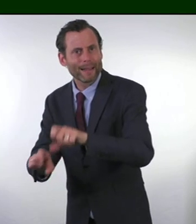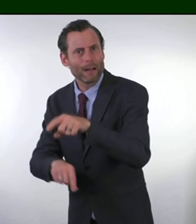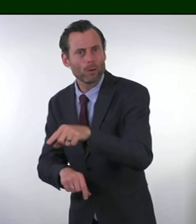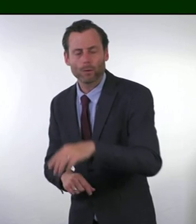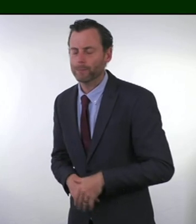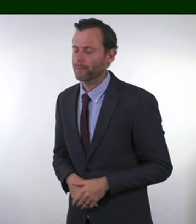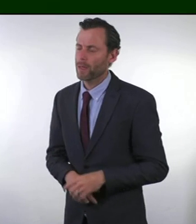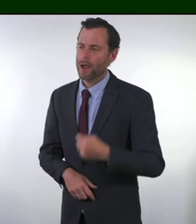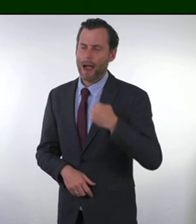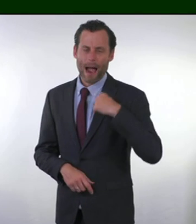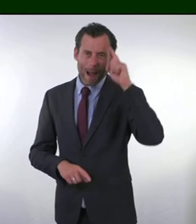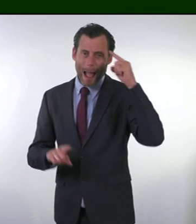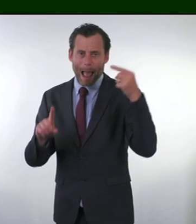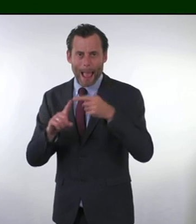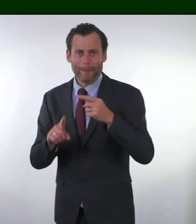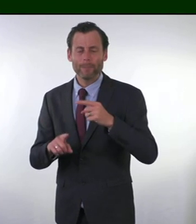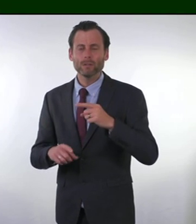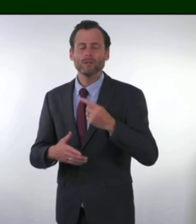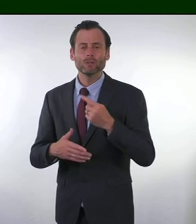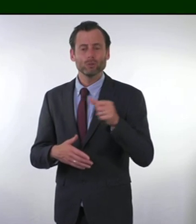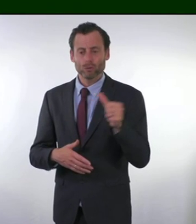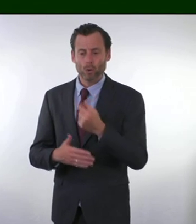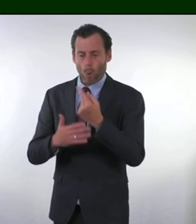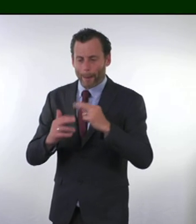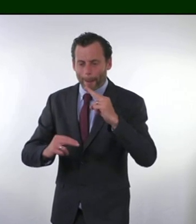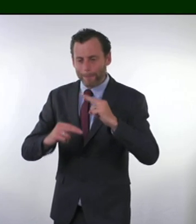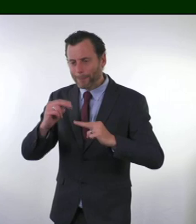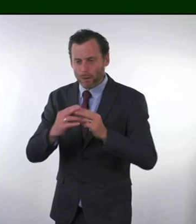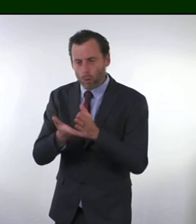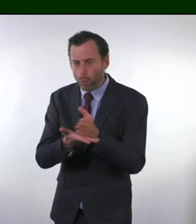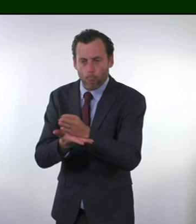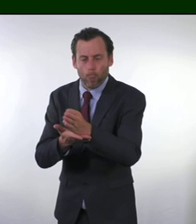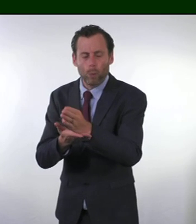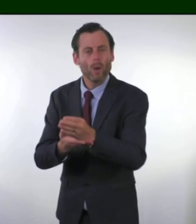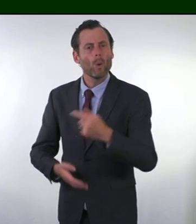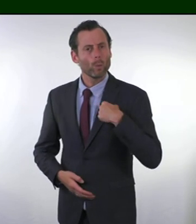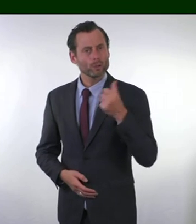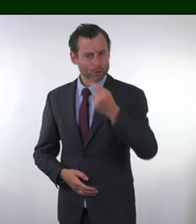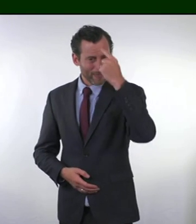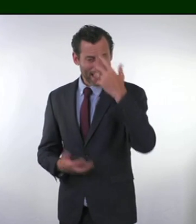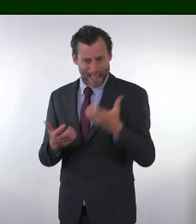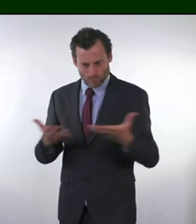Our ambition should not be just to build our way out of this but to do so in a greener and cleaner way.